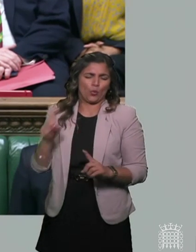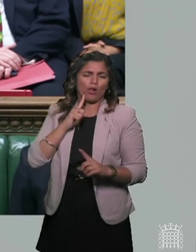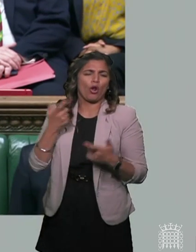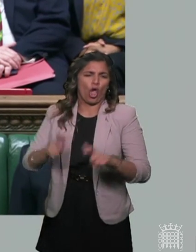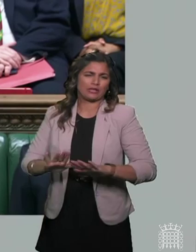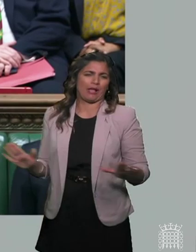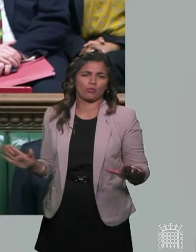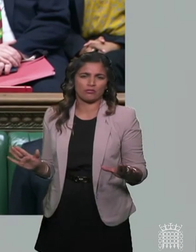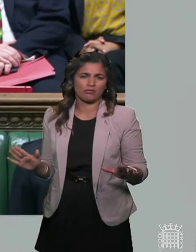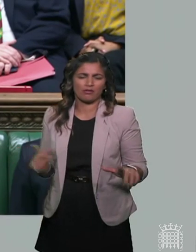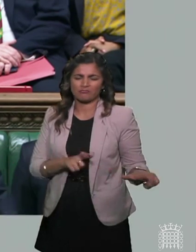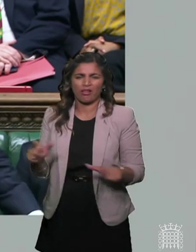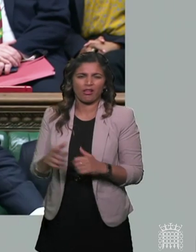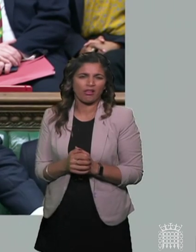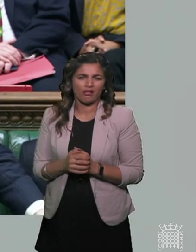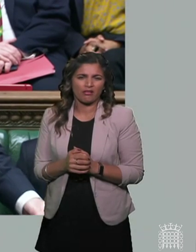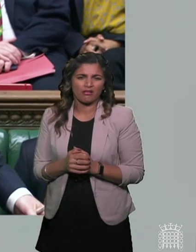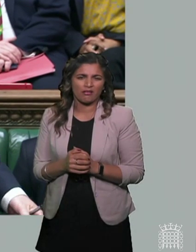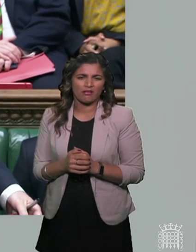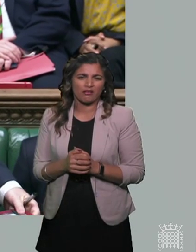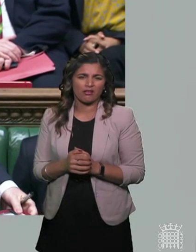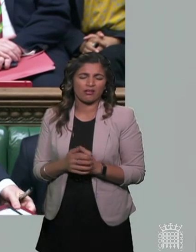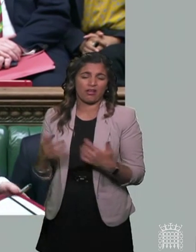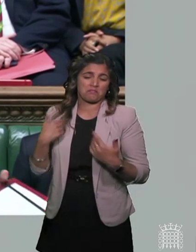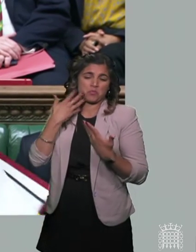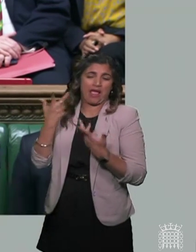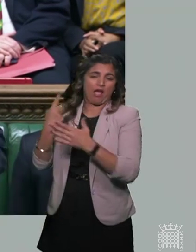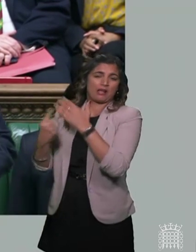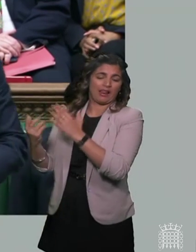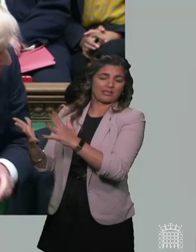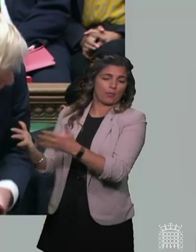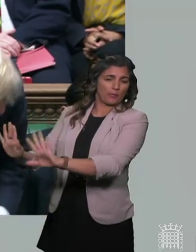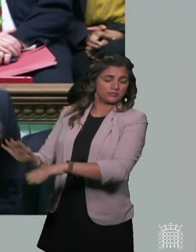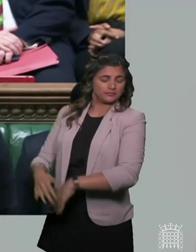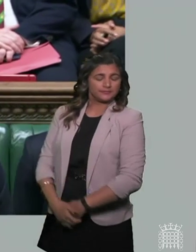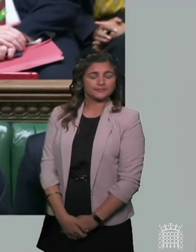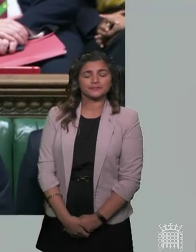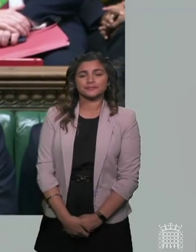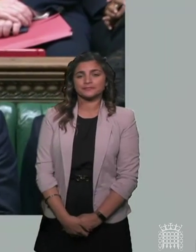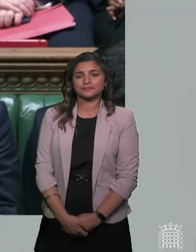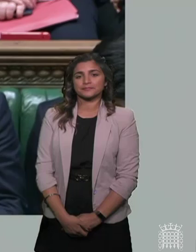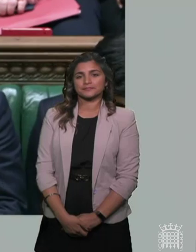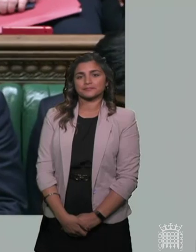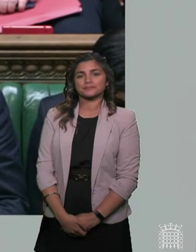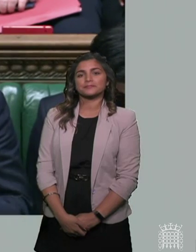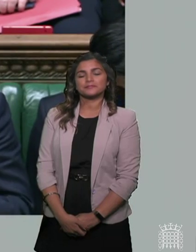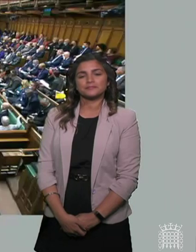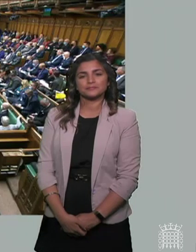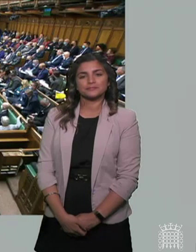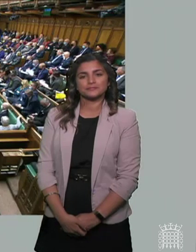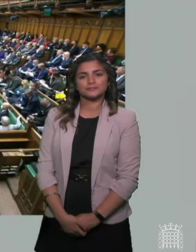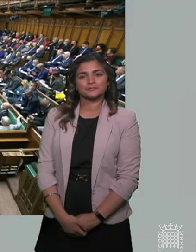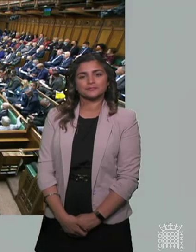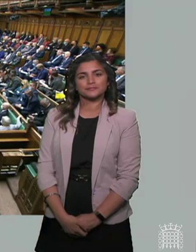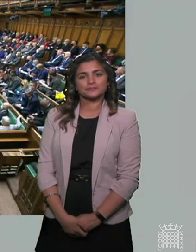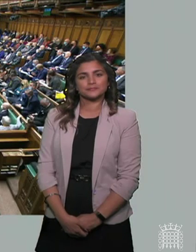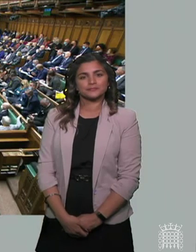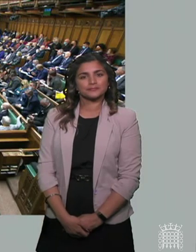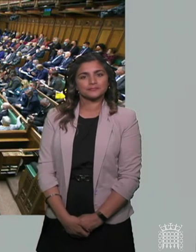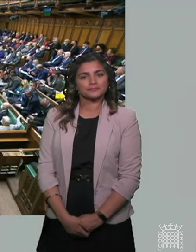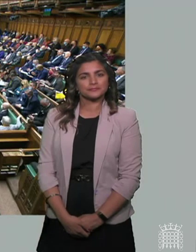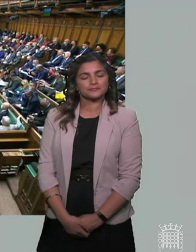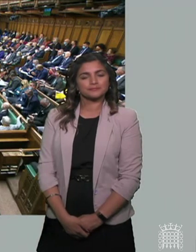That is a point that the right honourable Gentleman might bring to the attention of the Leader of the Opposition, wherever he is currently self-isolating.